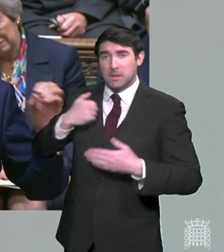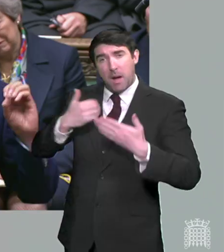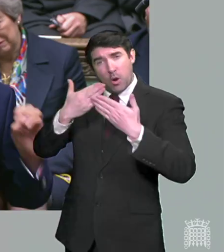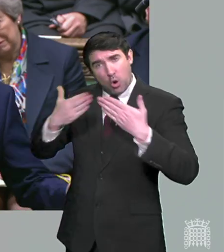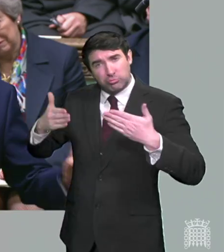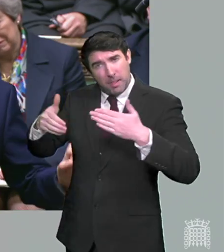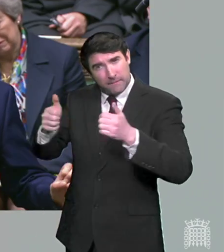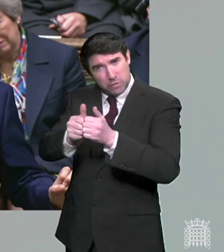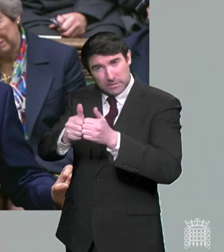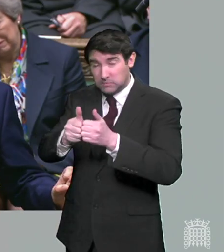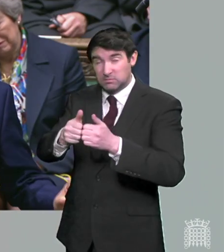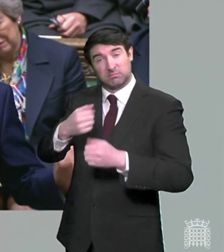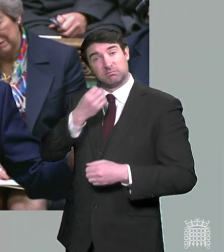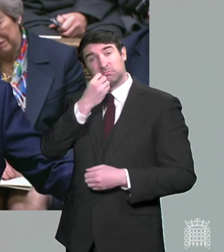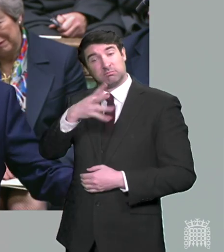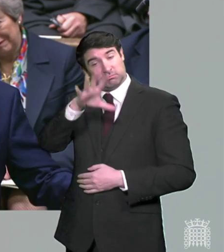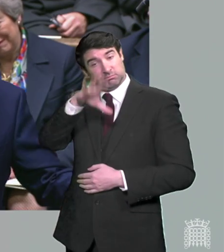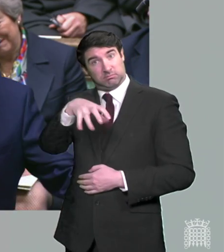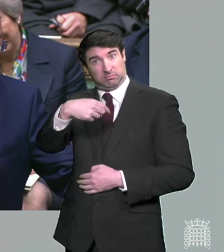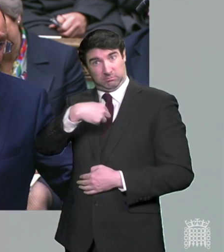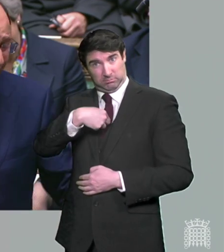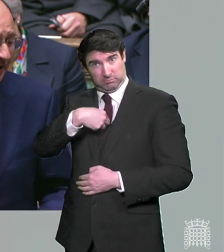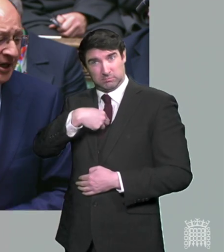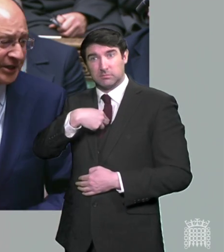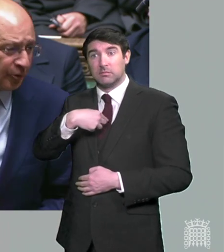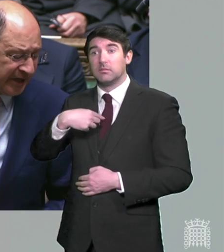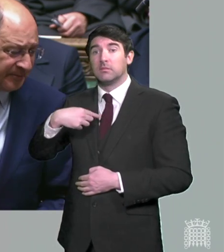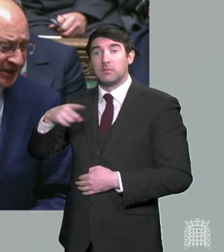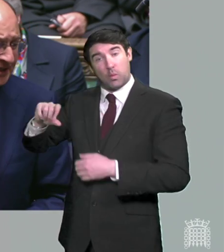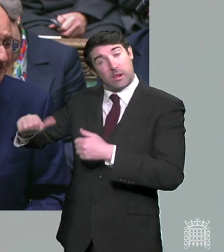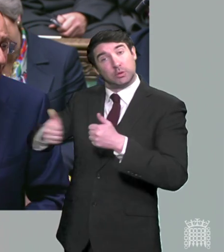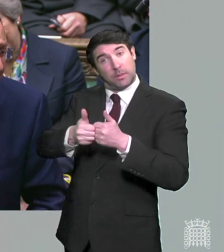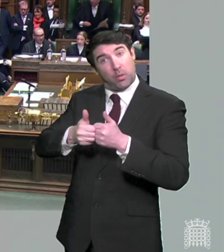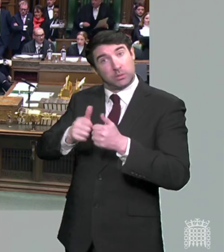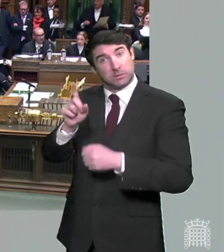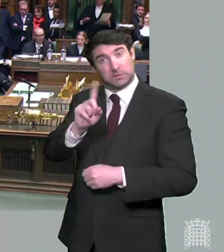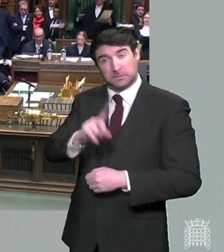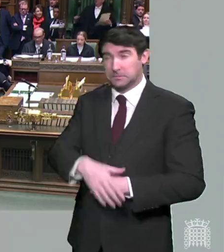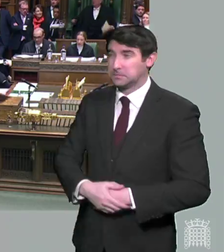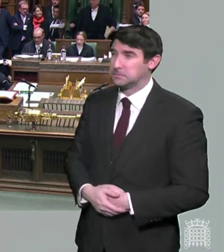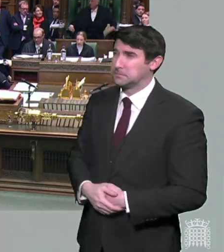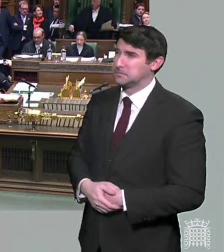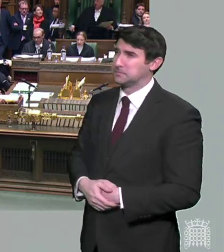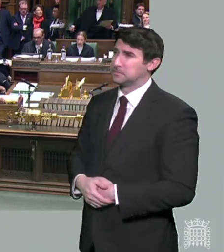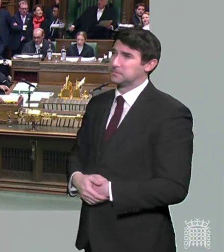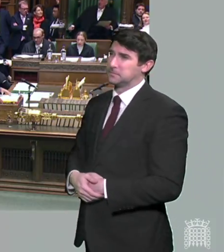Burghley would make a fantastic venue, and will he lend us his support so that we can be successful with our bid?